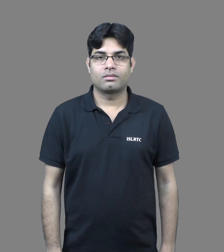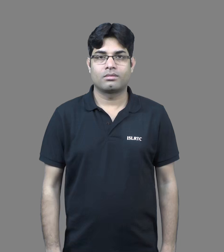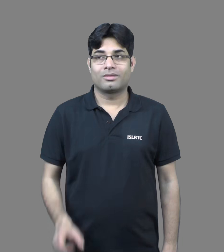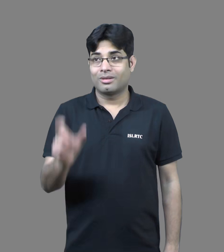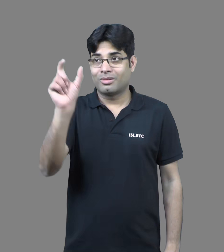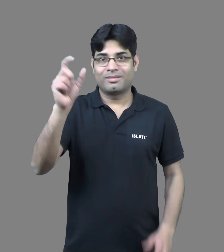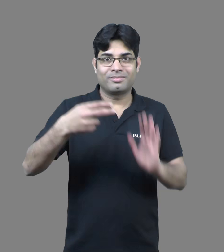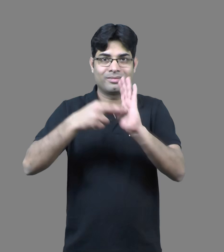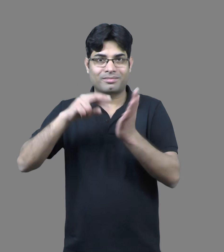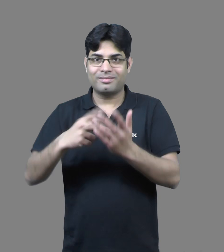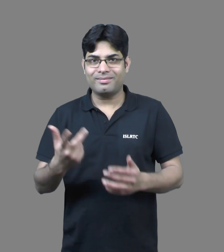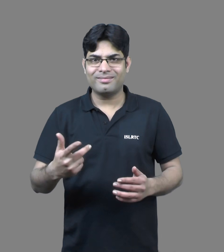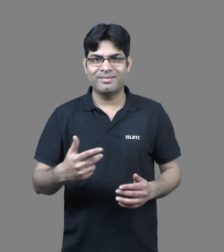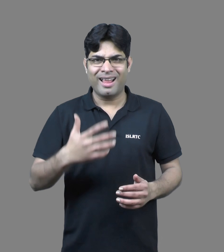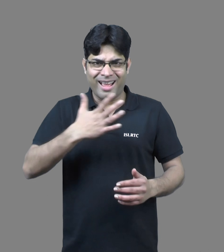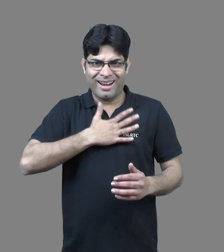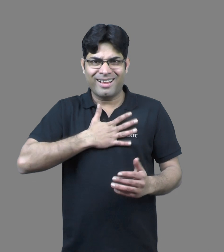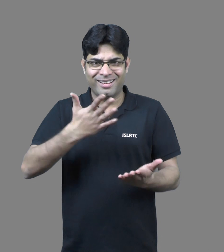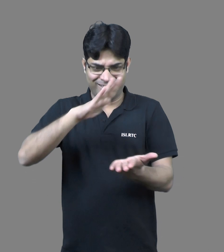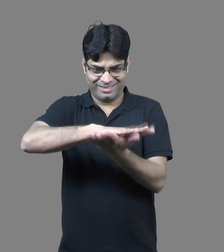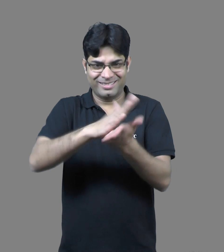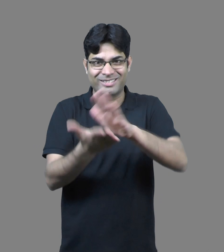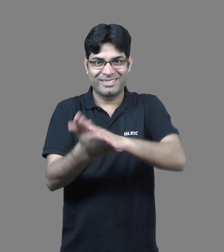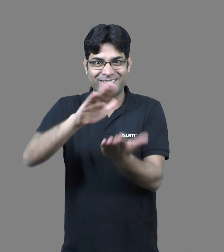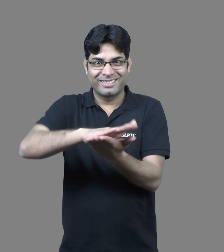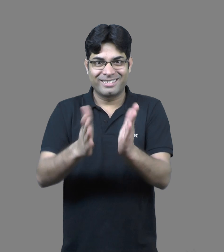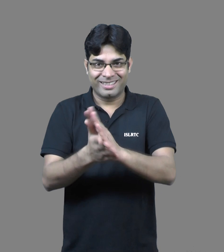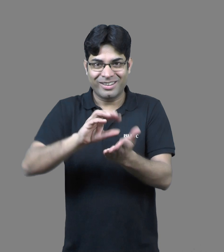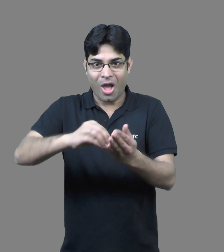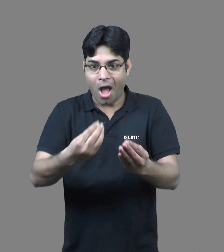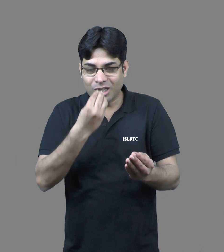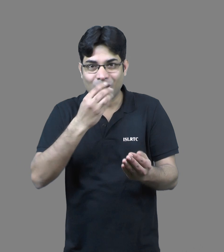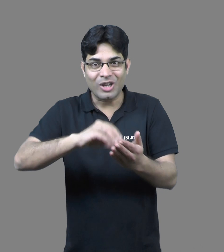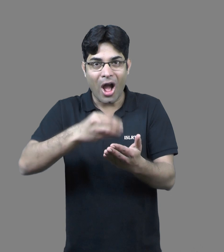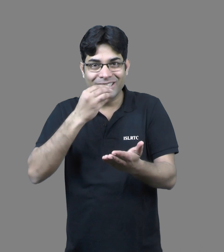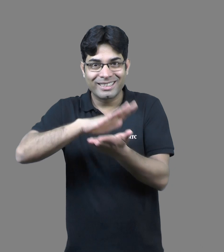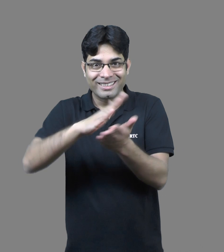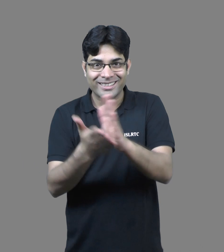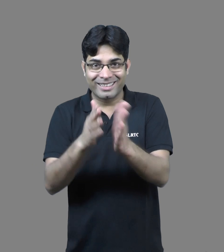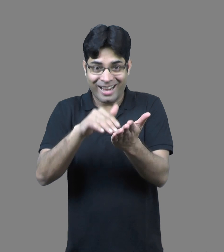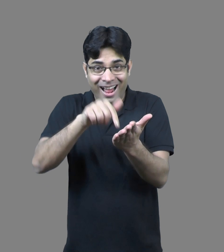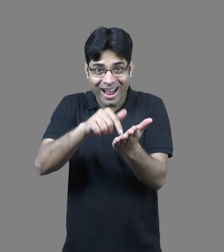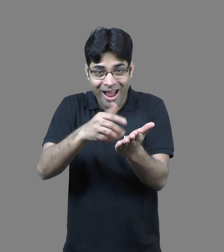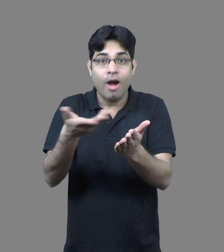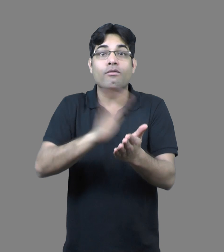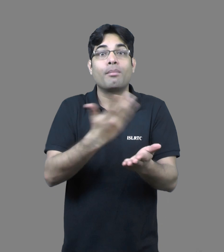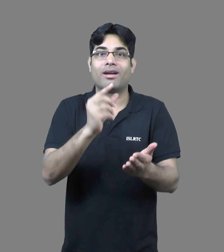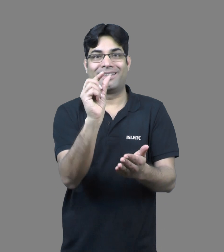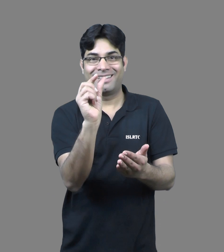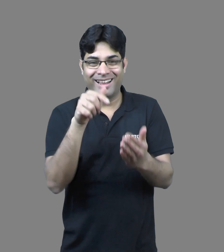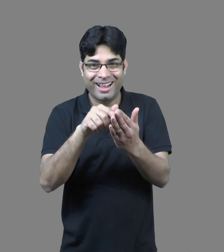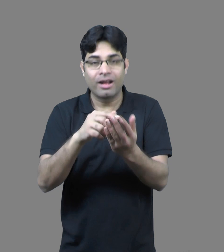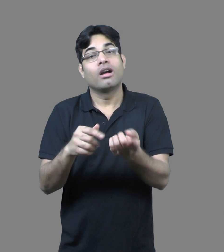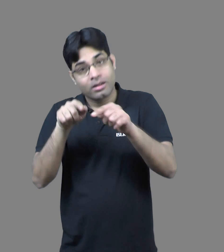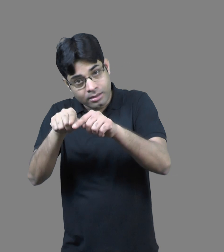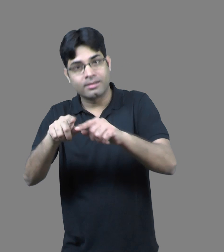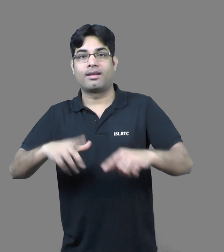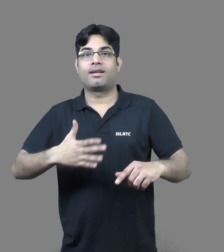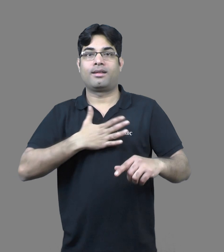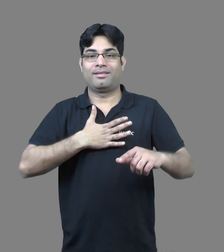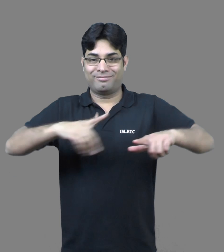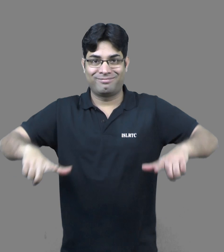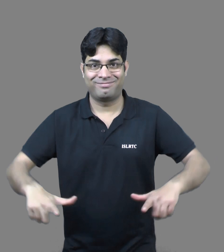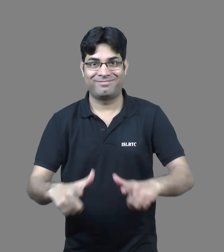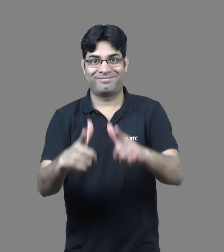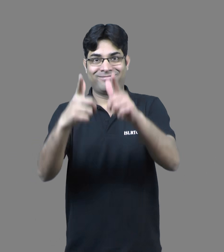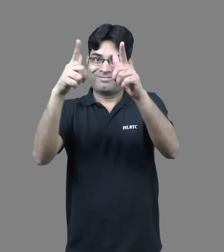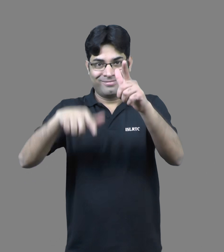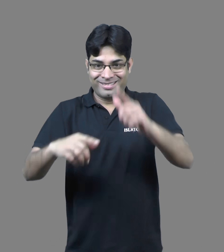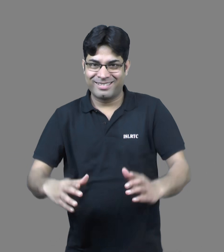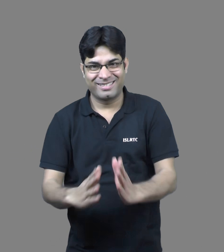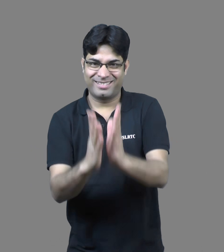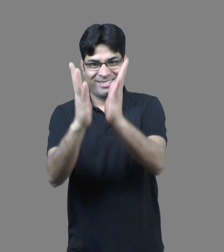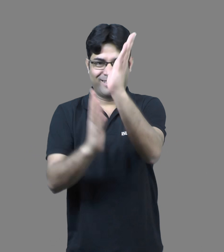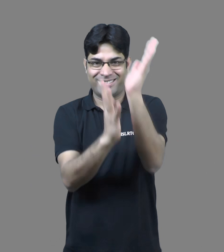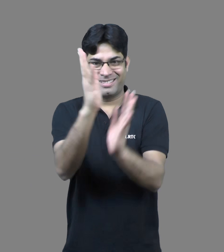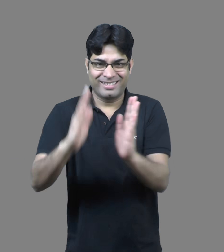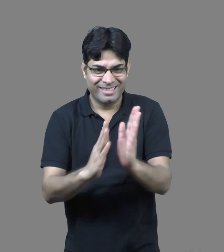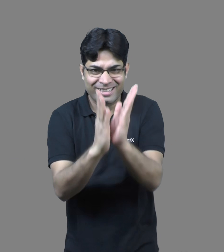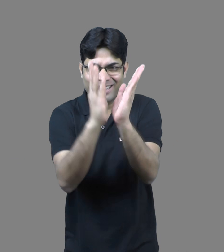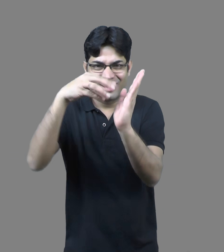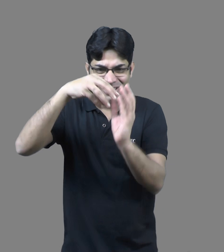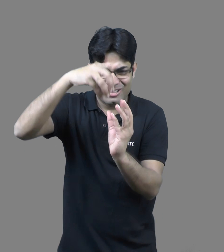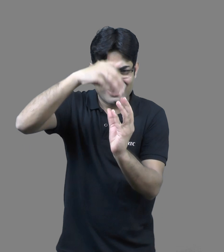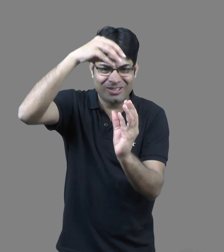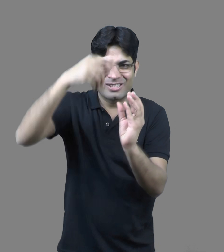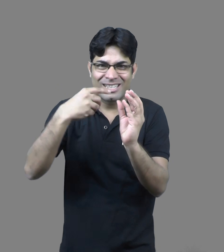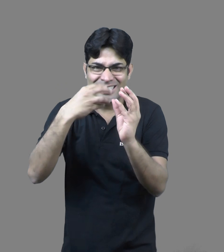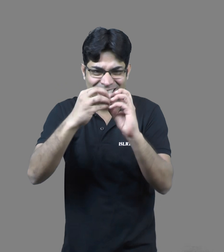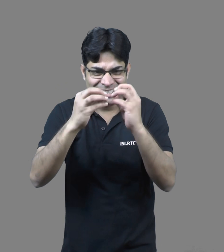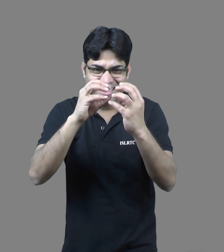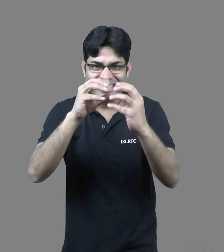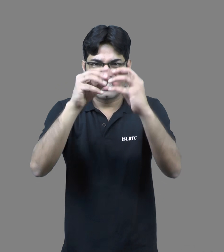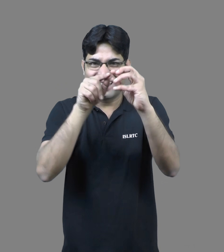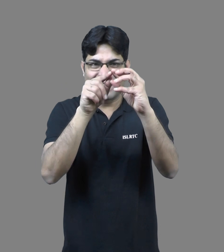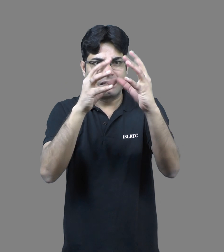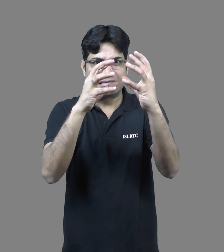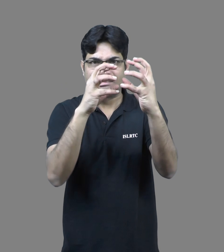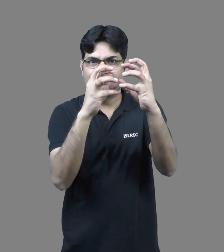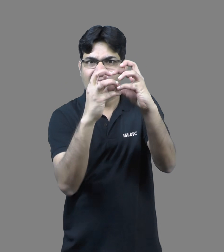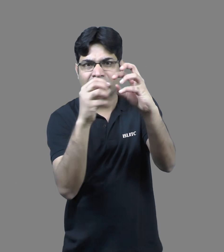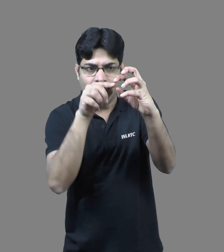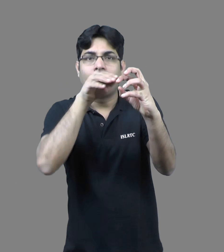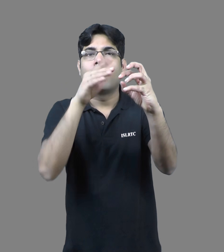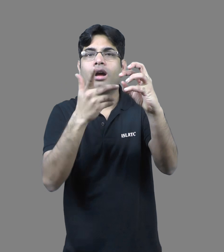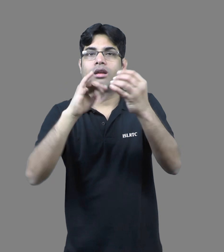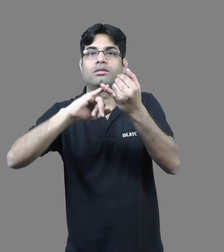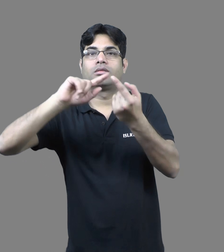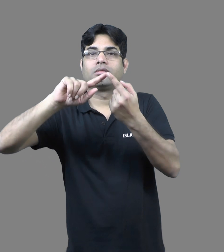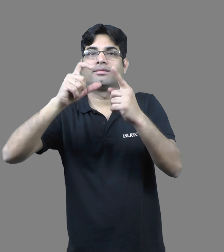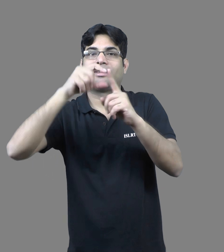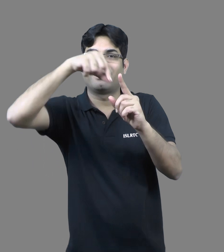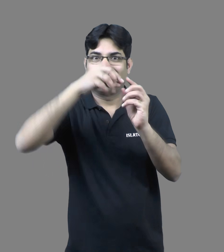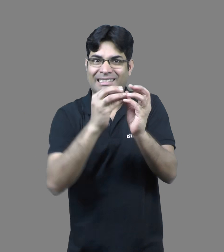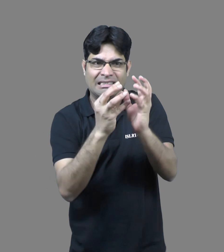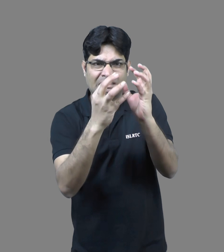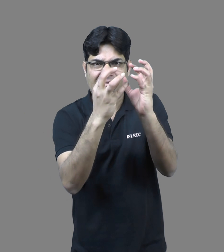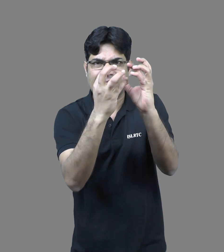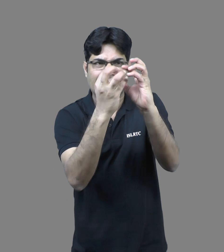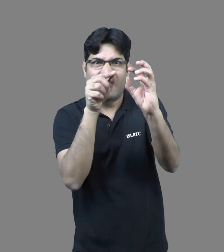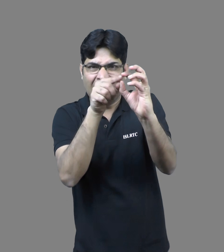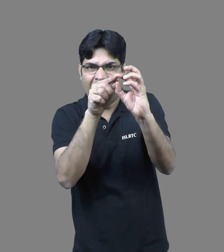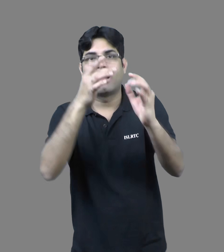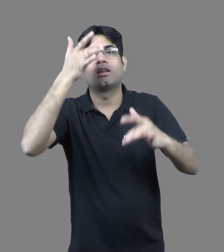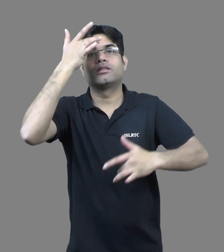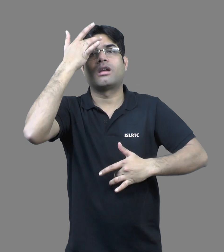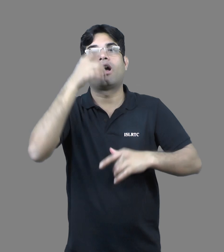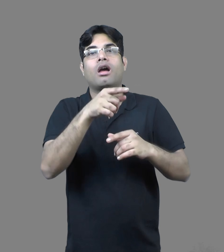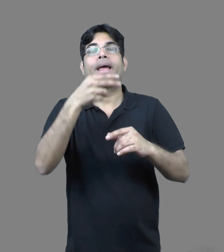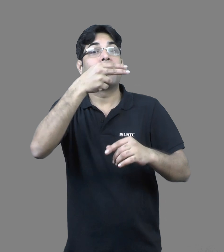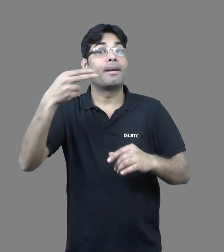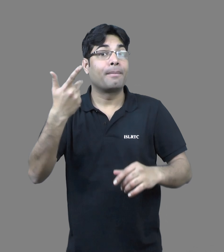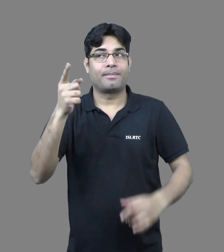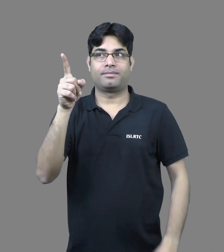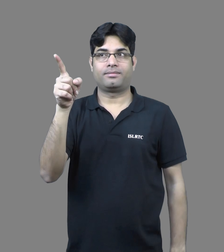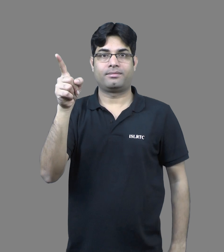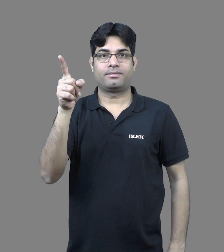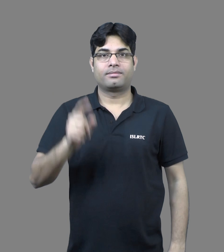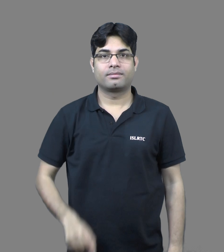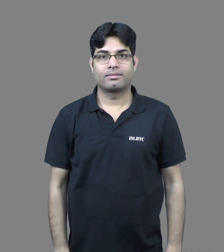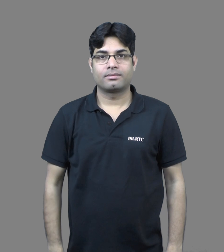Green Ear Disease